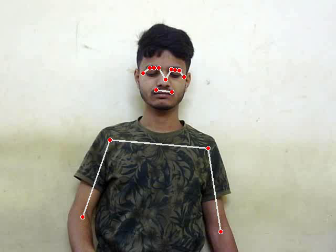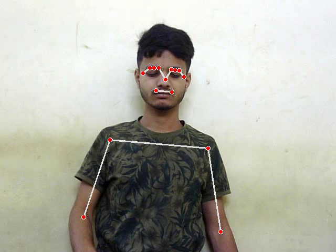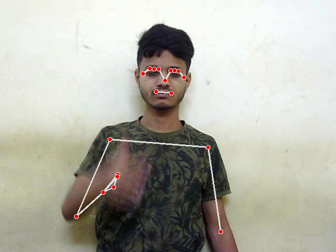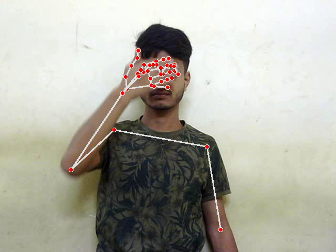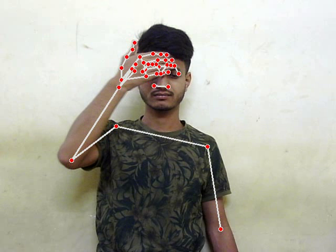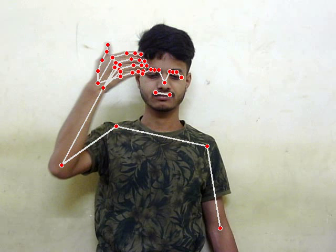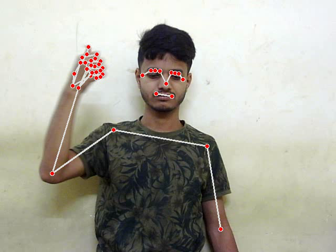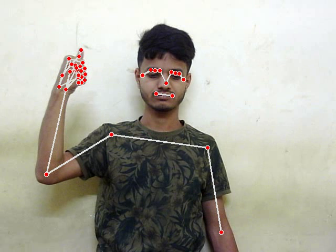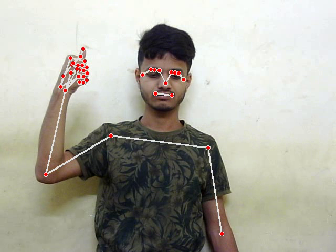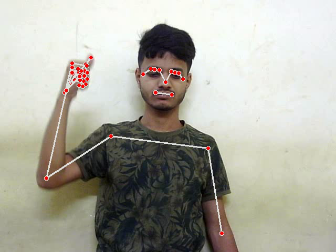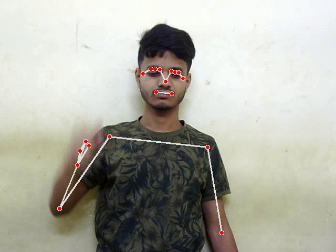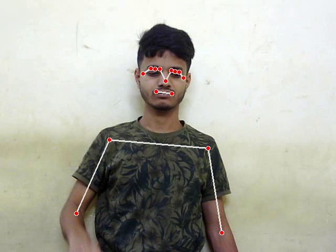forget